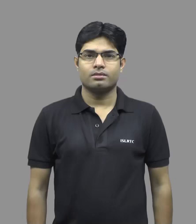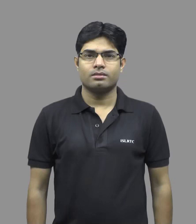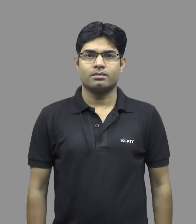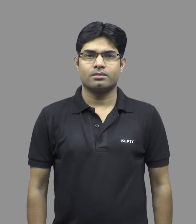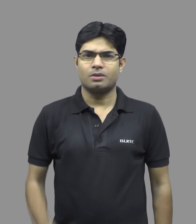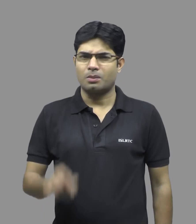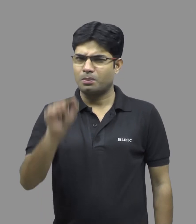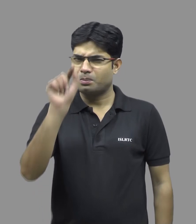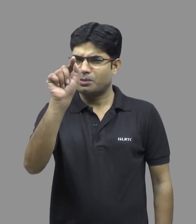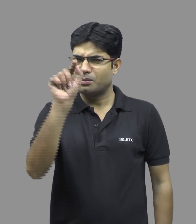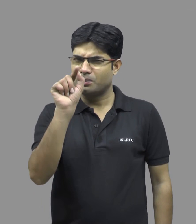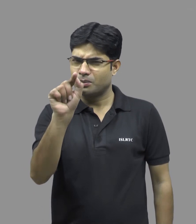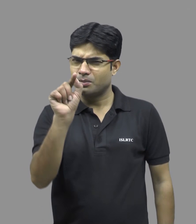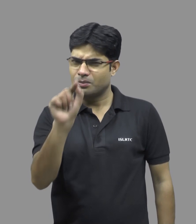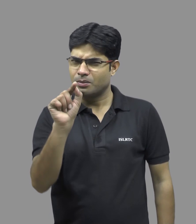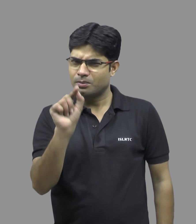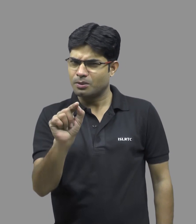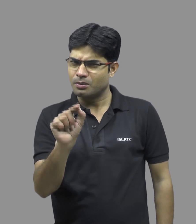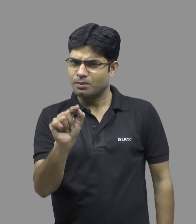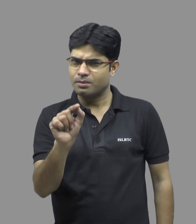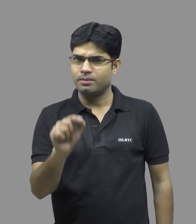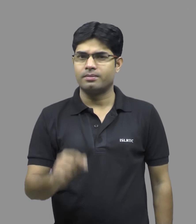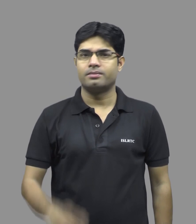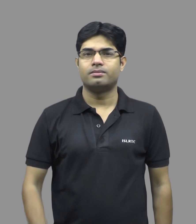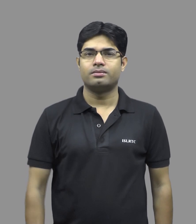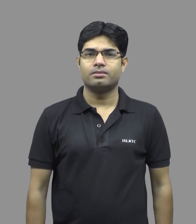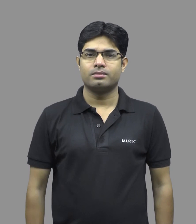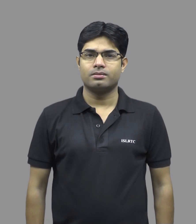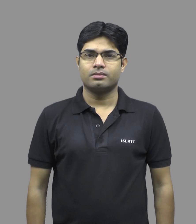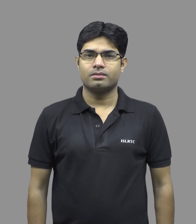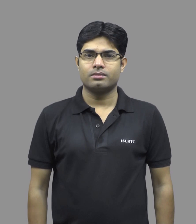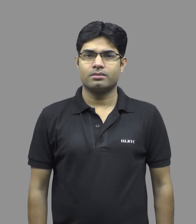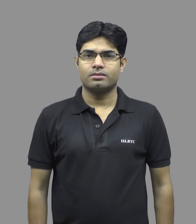Detail Feature